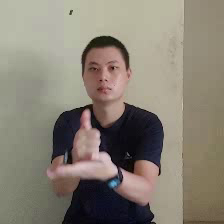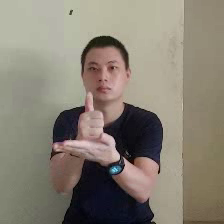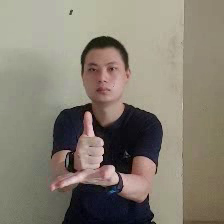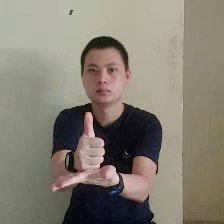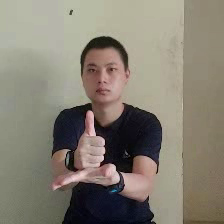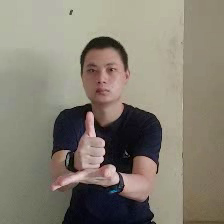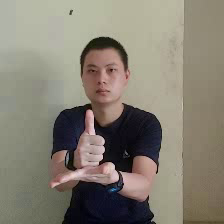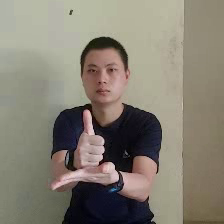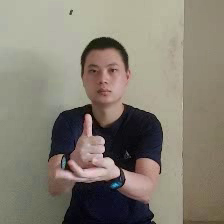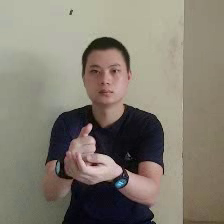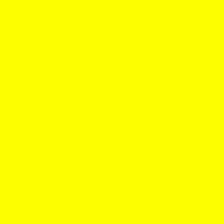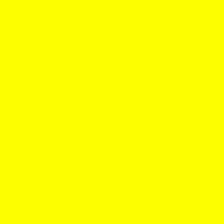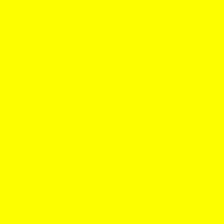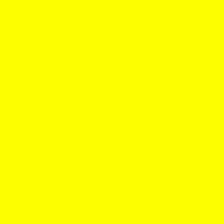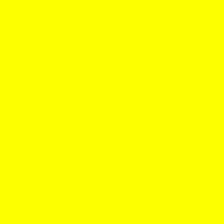Giúp